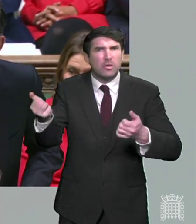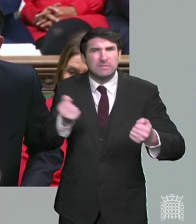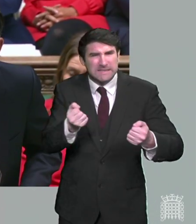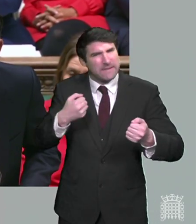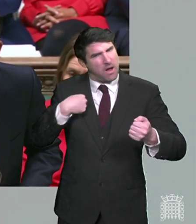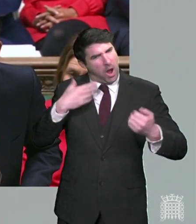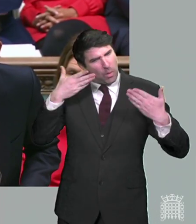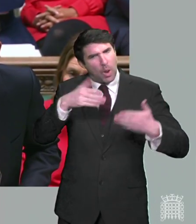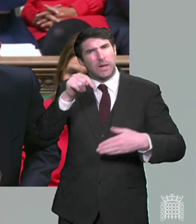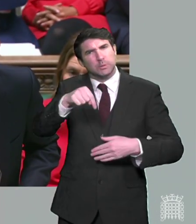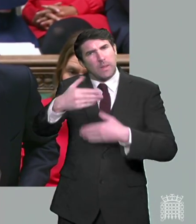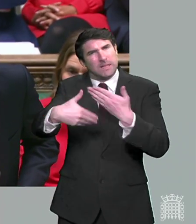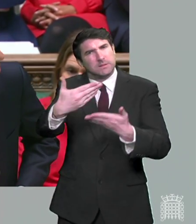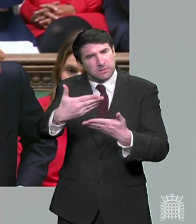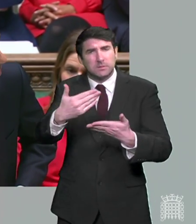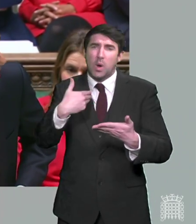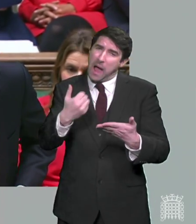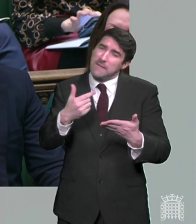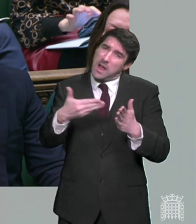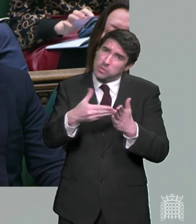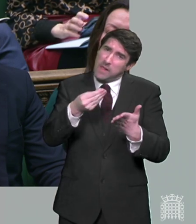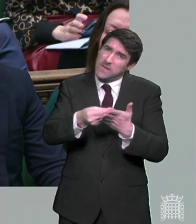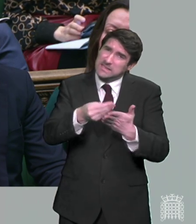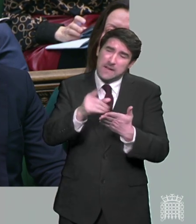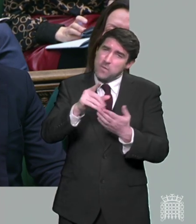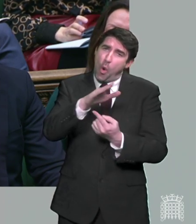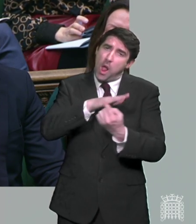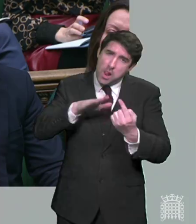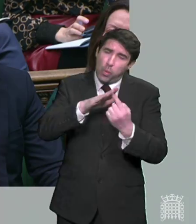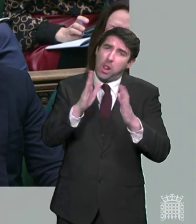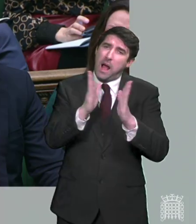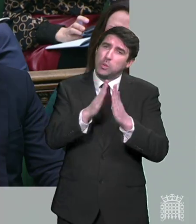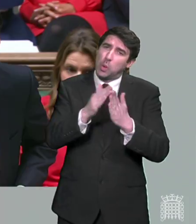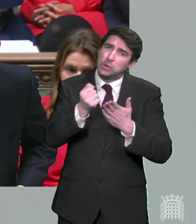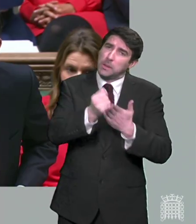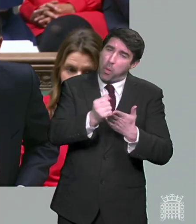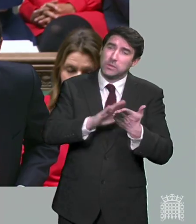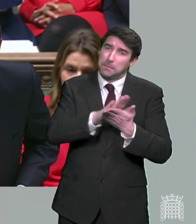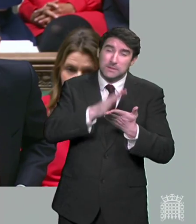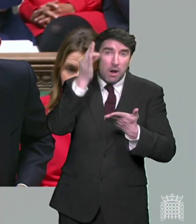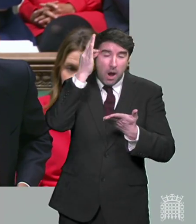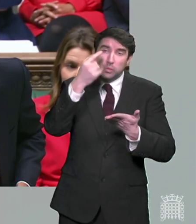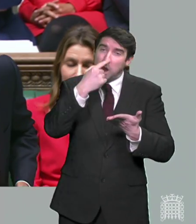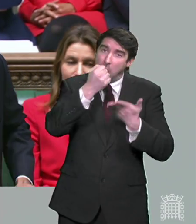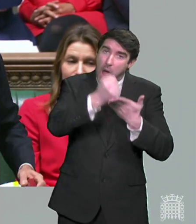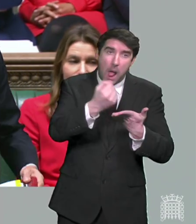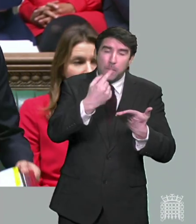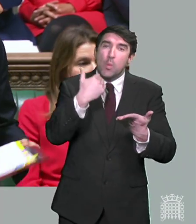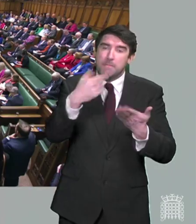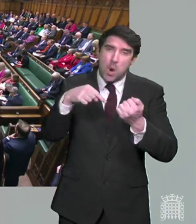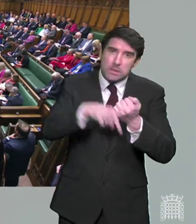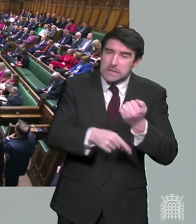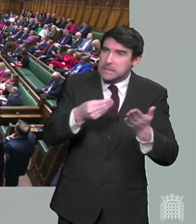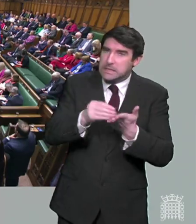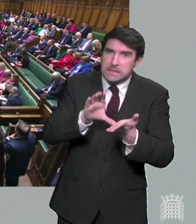We also put in place the local household support fund to provide discretionary funding that local councils can give to those households most in need.